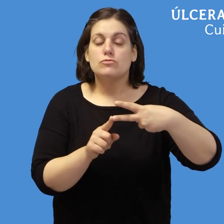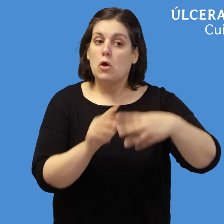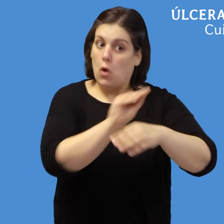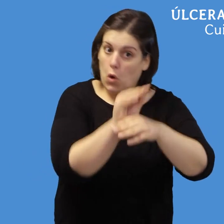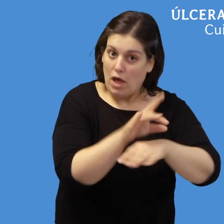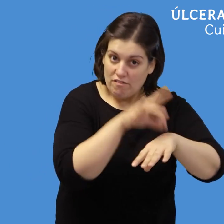cuidar